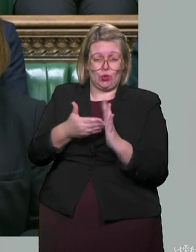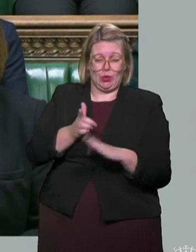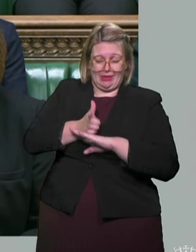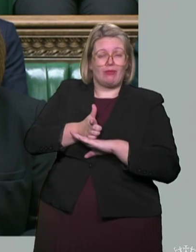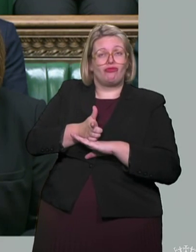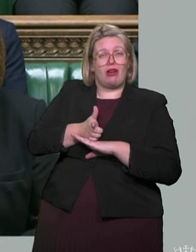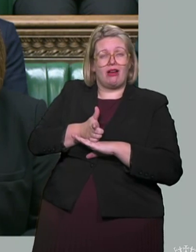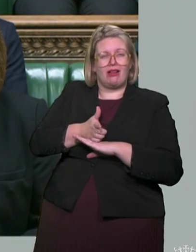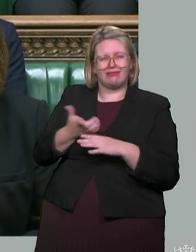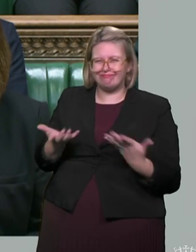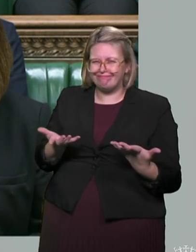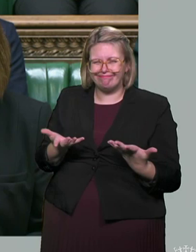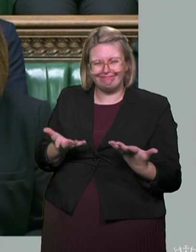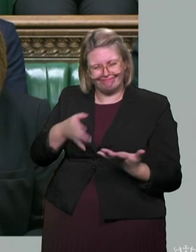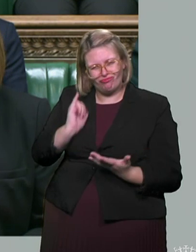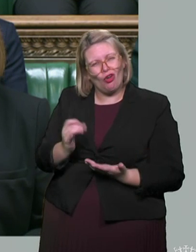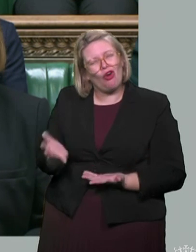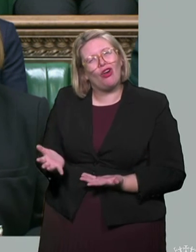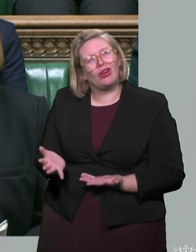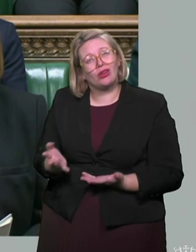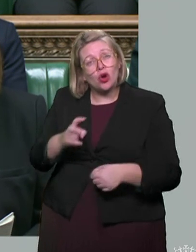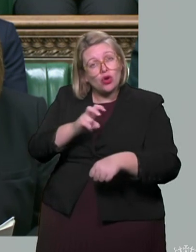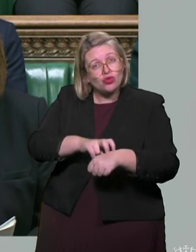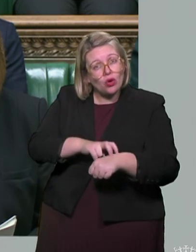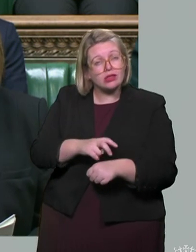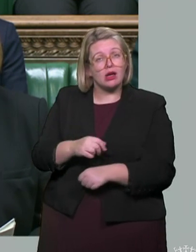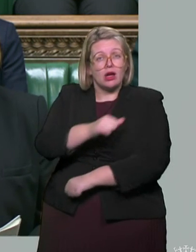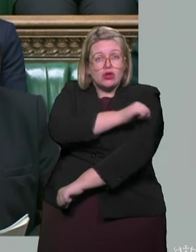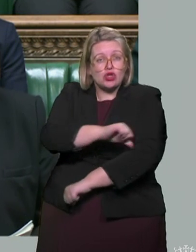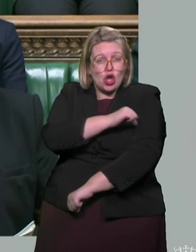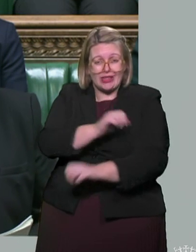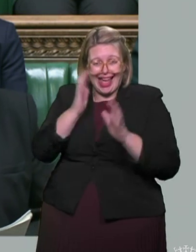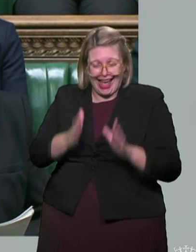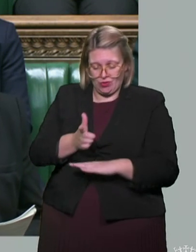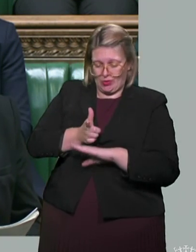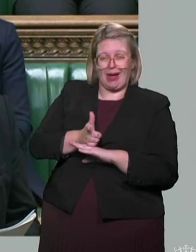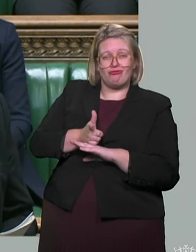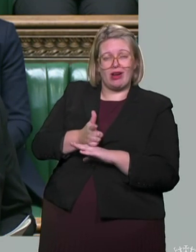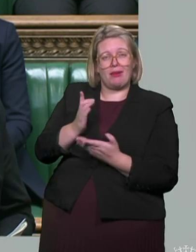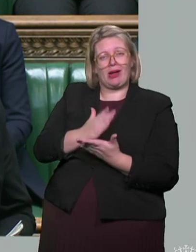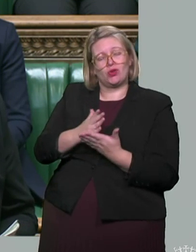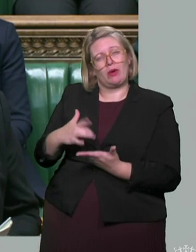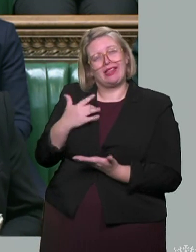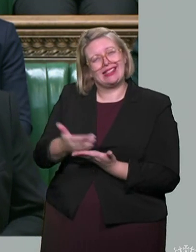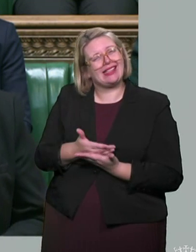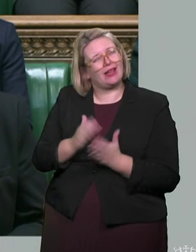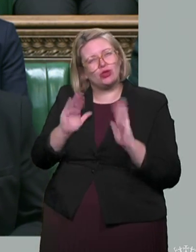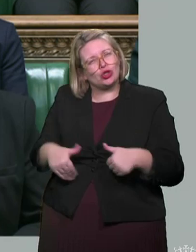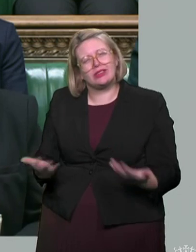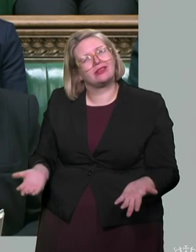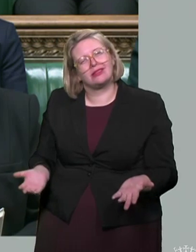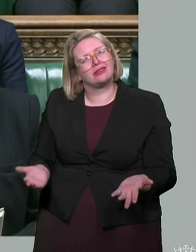It simply is not right that doctors and nurses should have to go to such lengths just to feel safe at work.